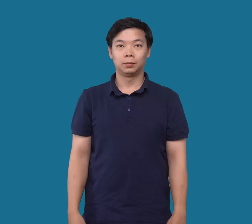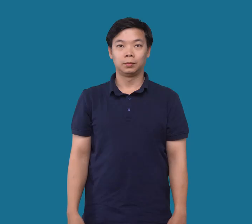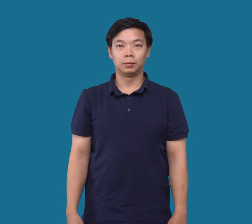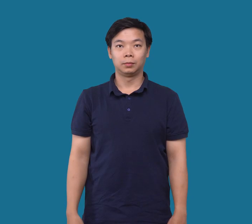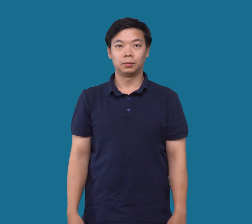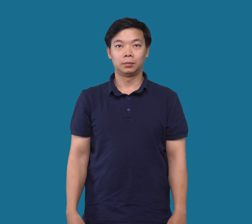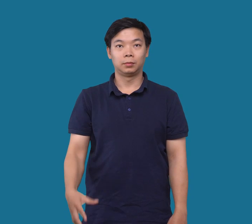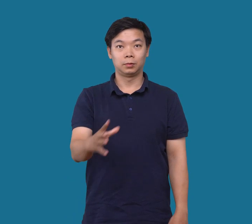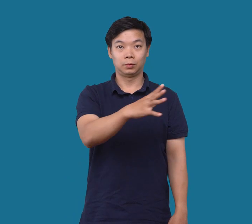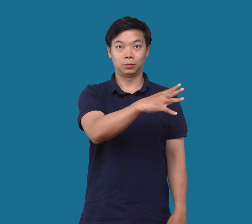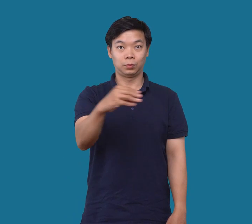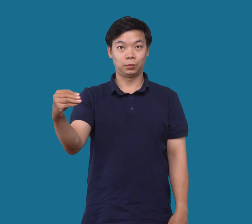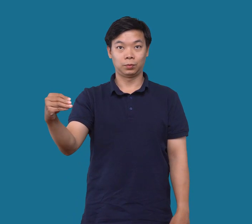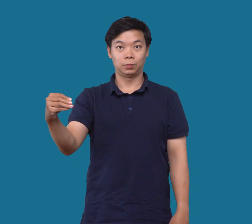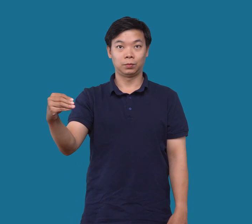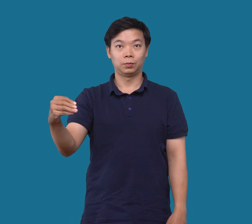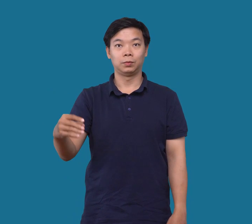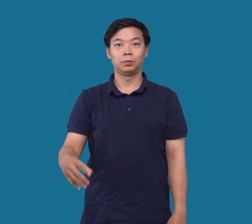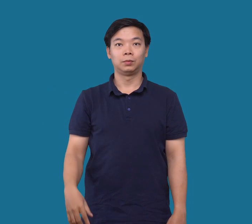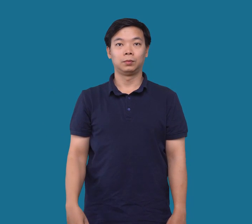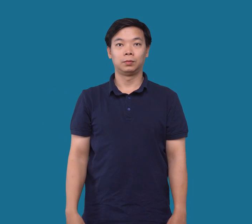di truyền